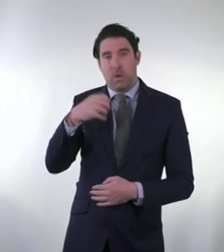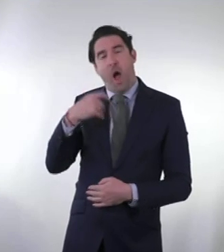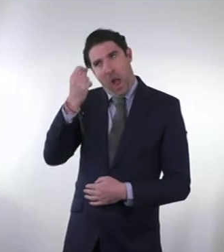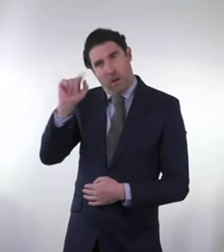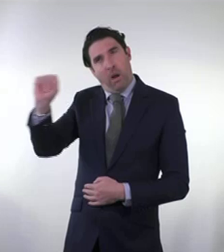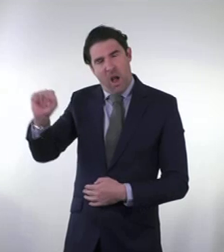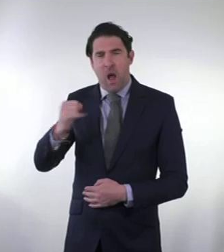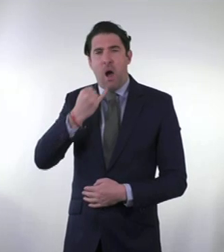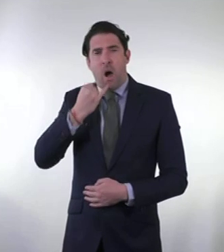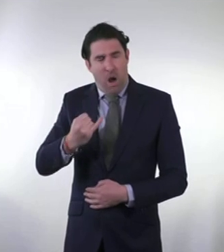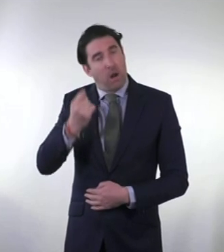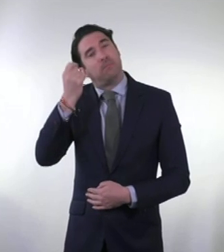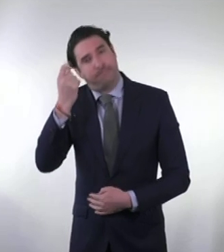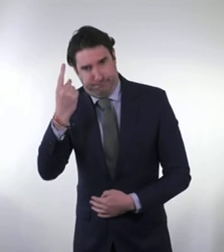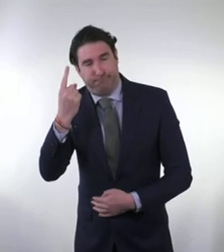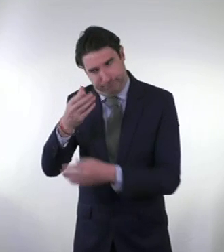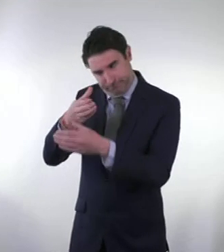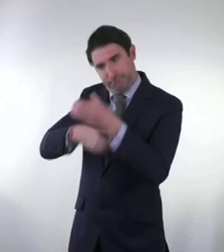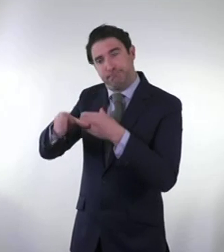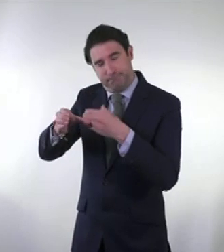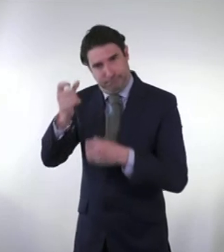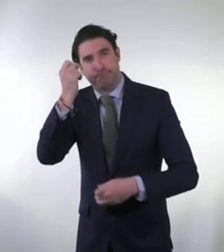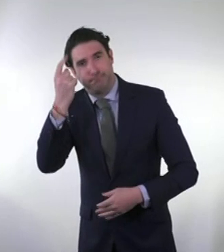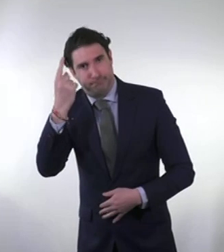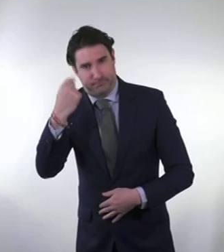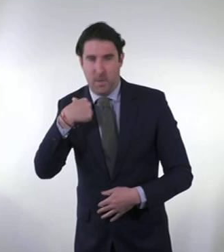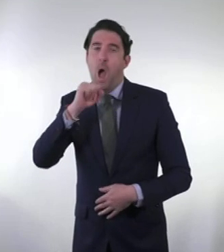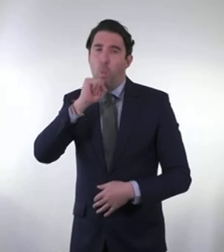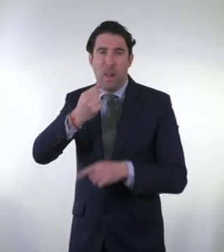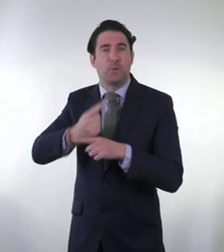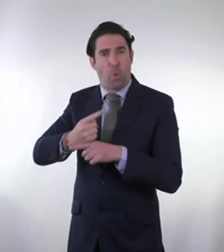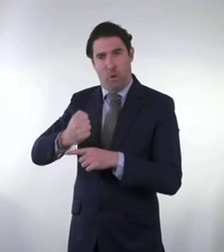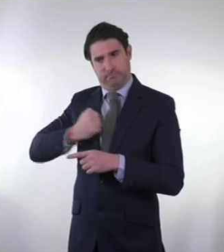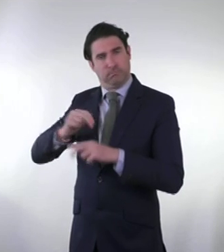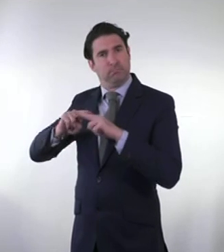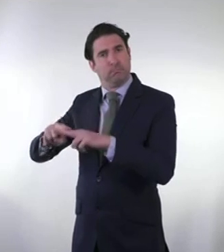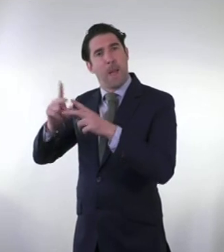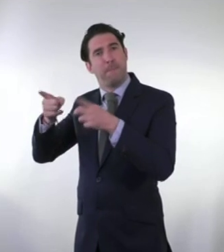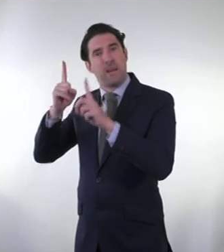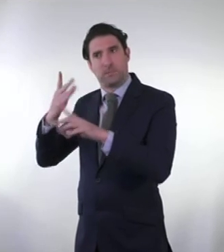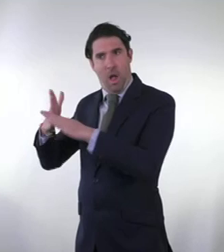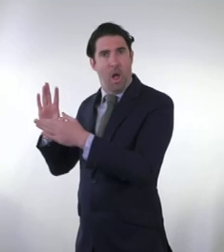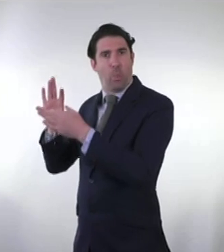I know Wendover well, as he knows. I will ask the relevant Minister to make contact with him.